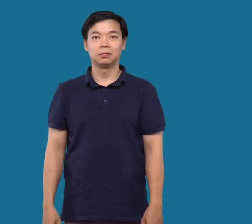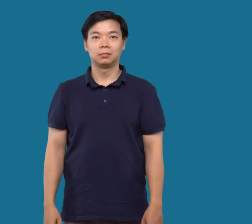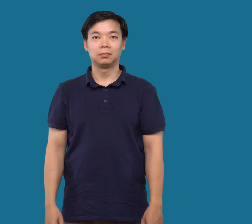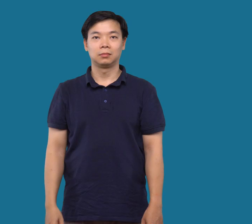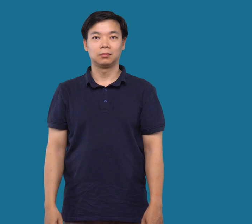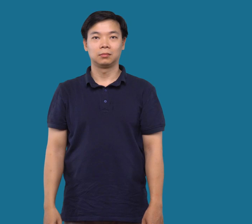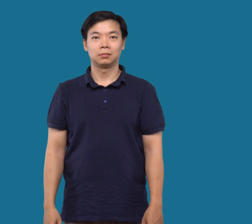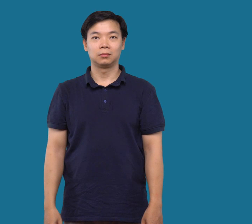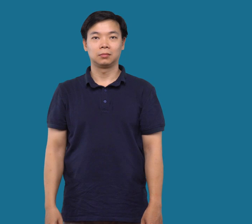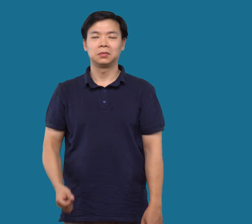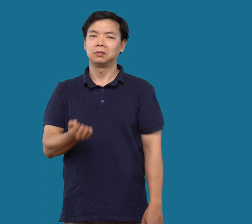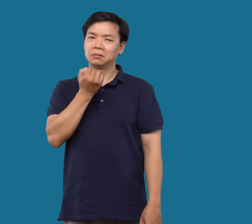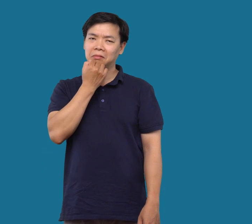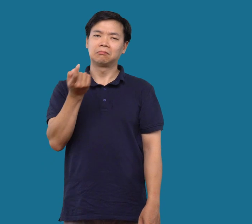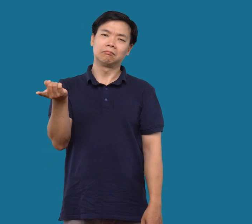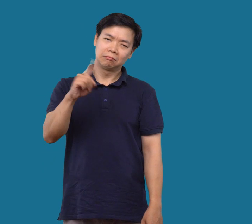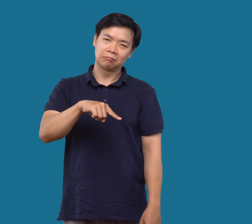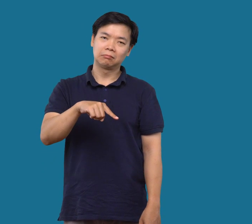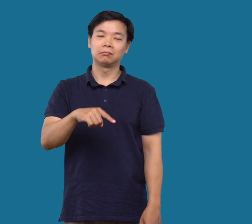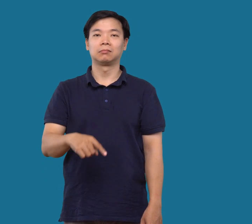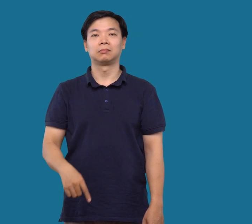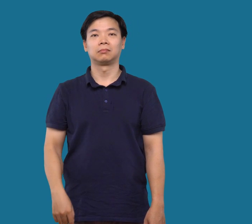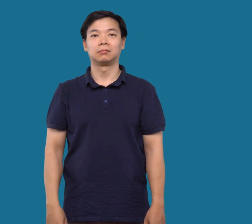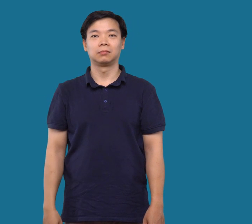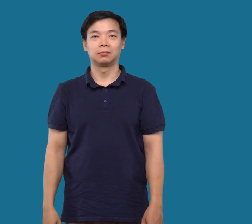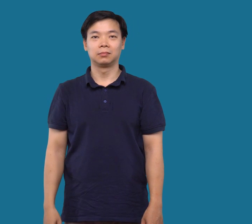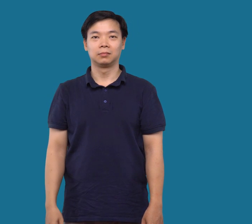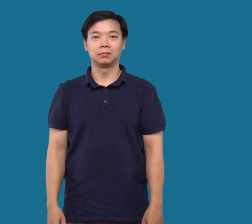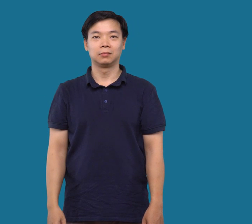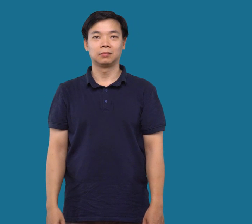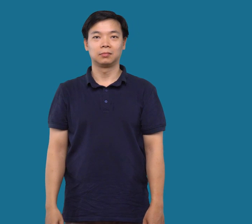tái phạm